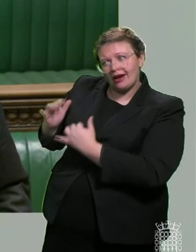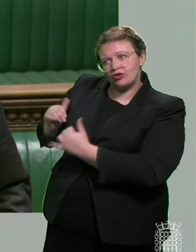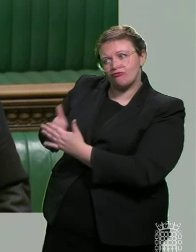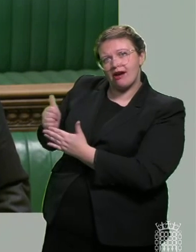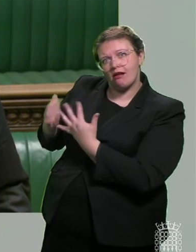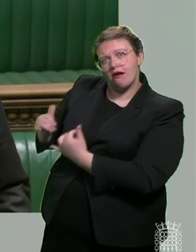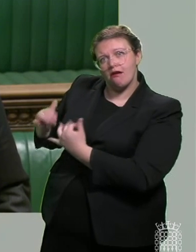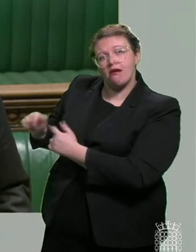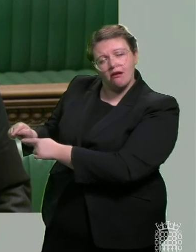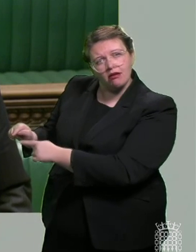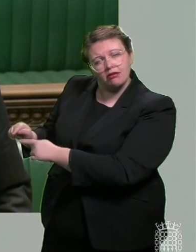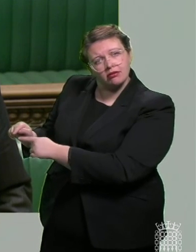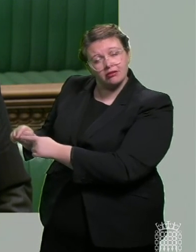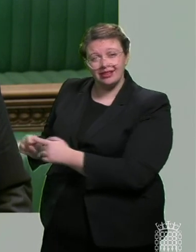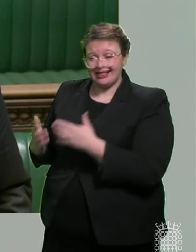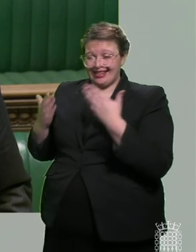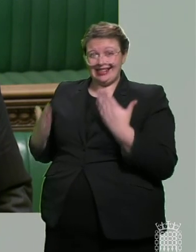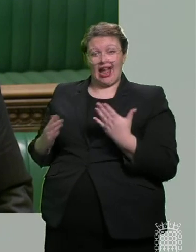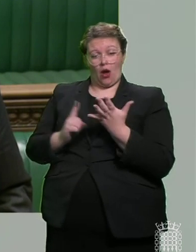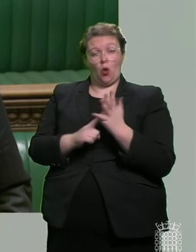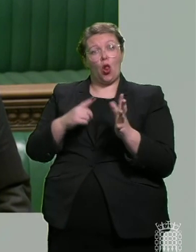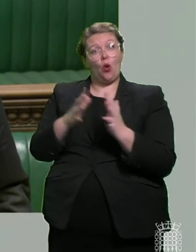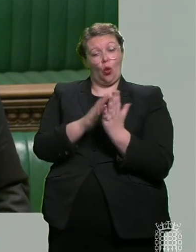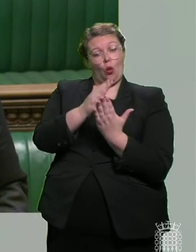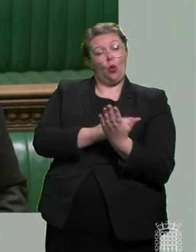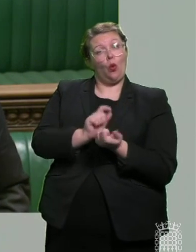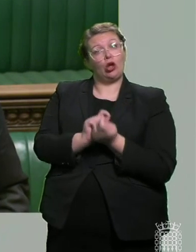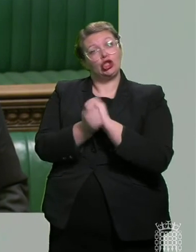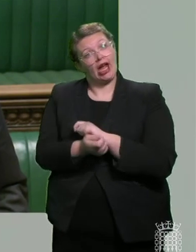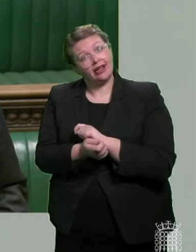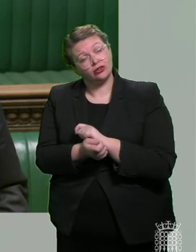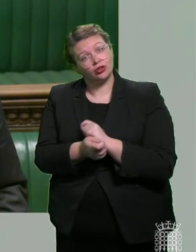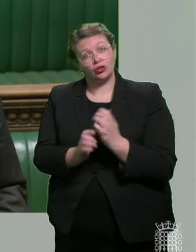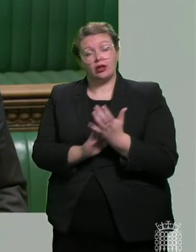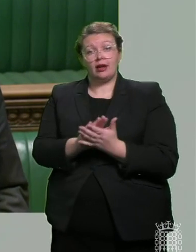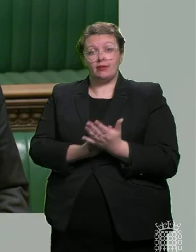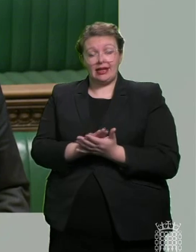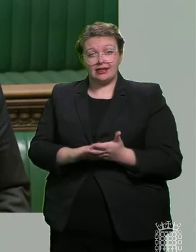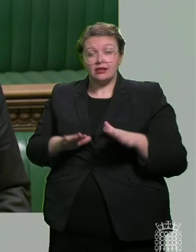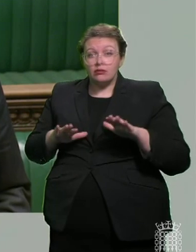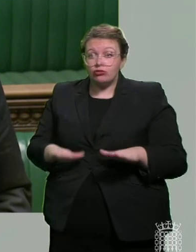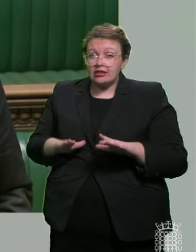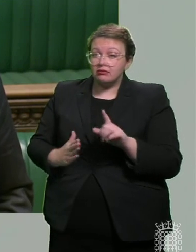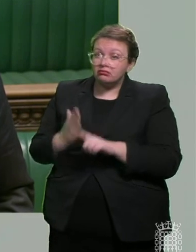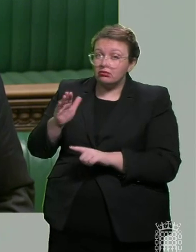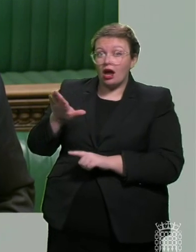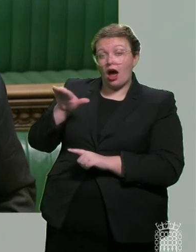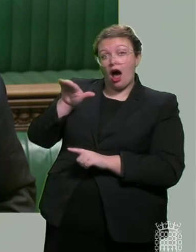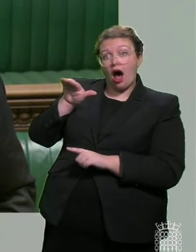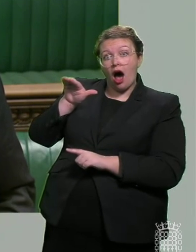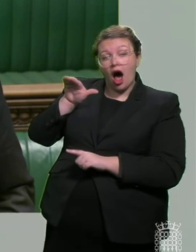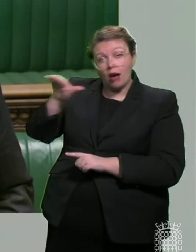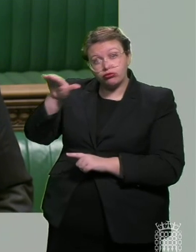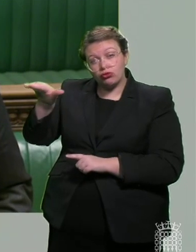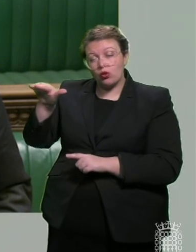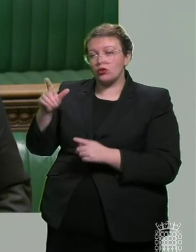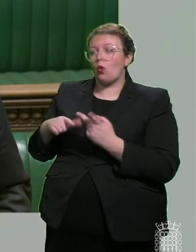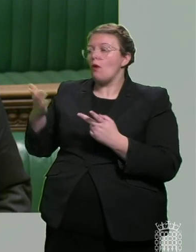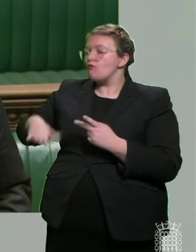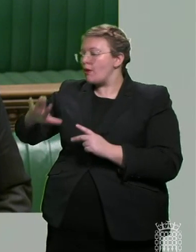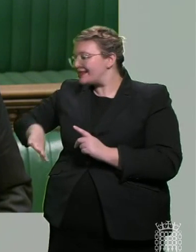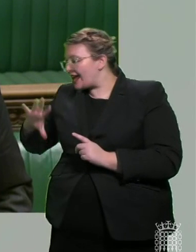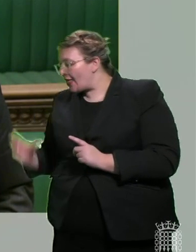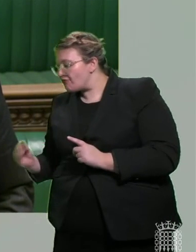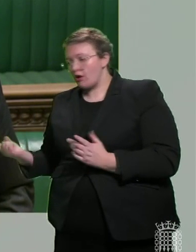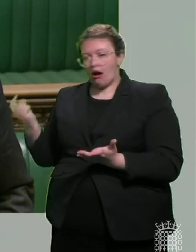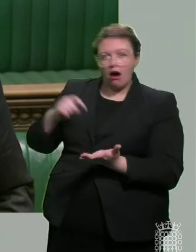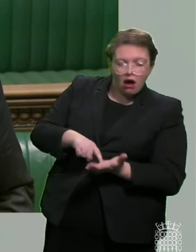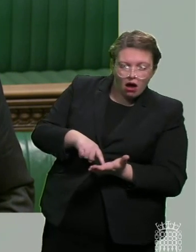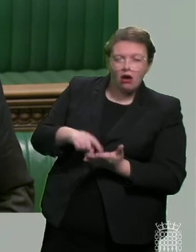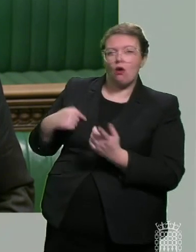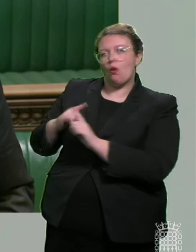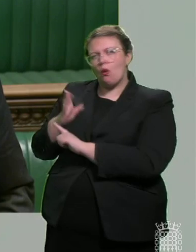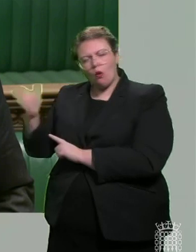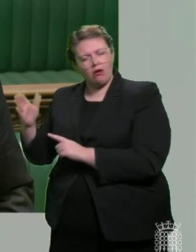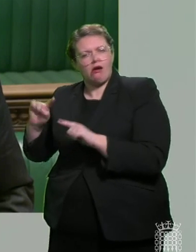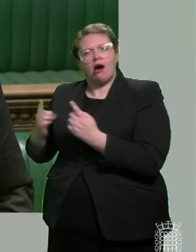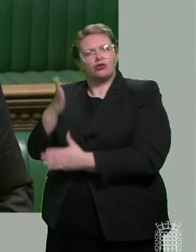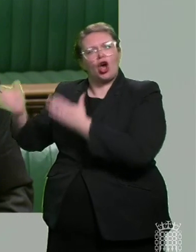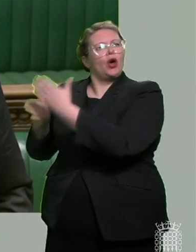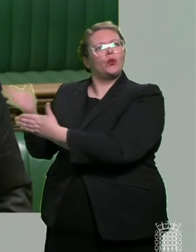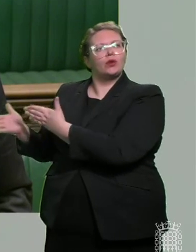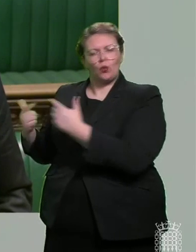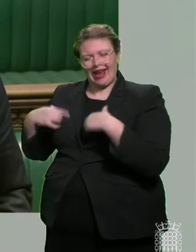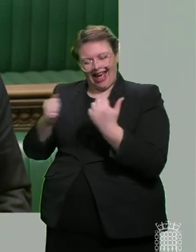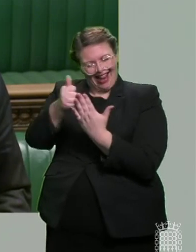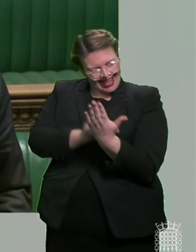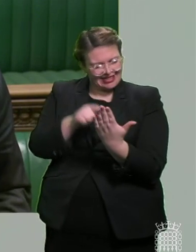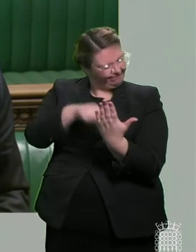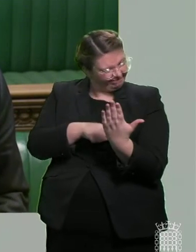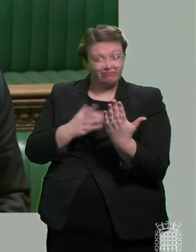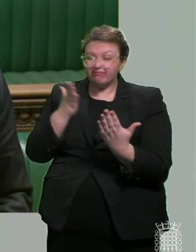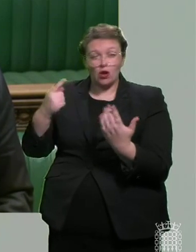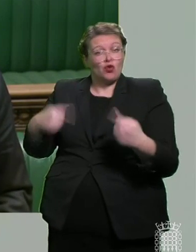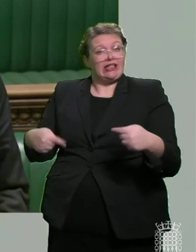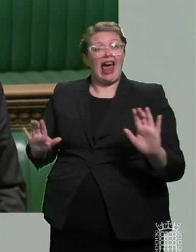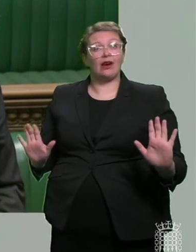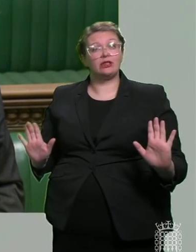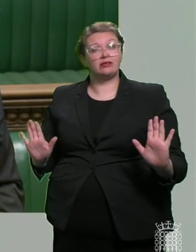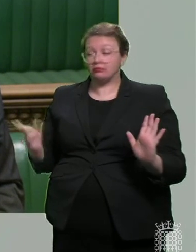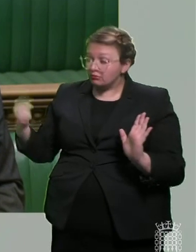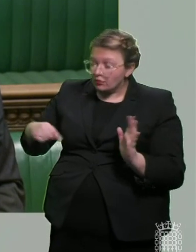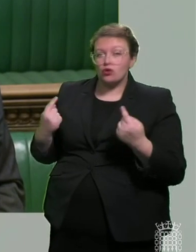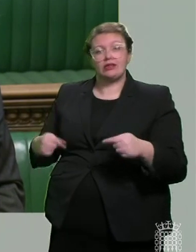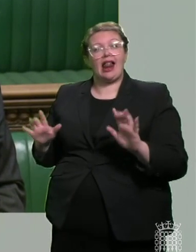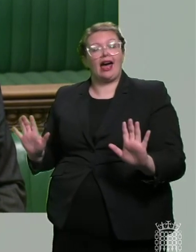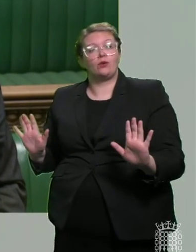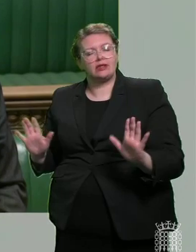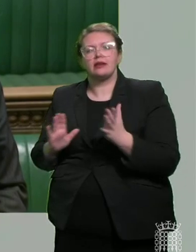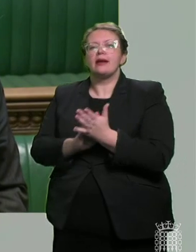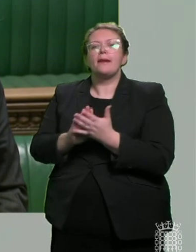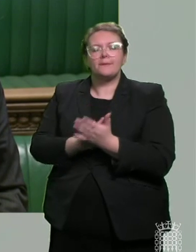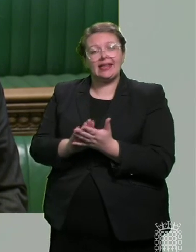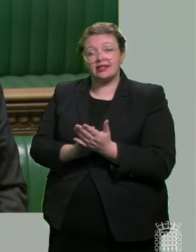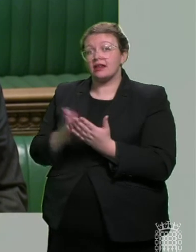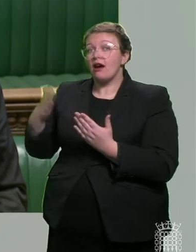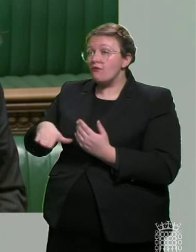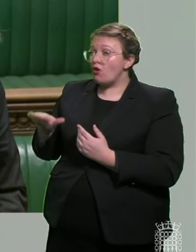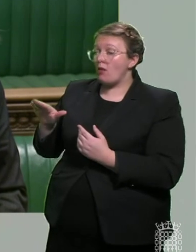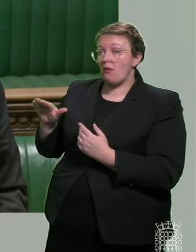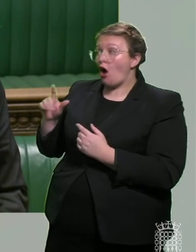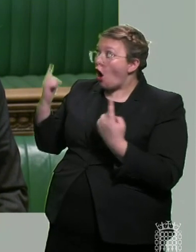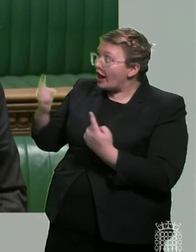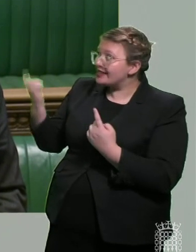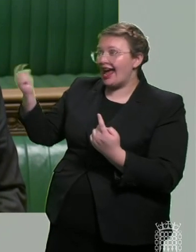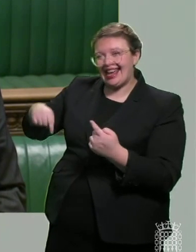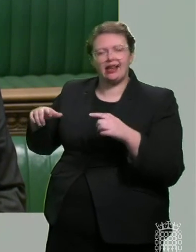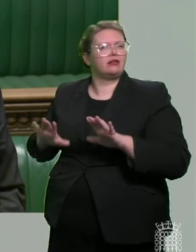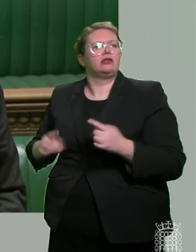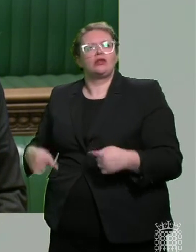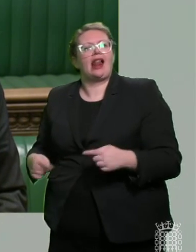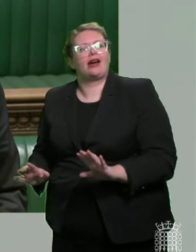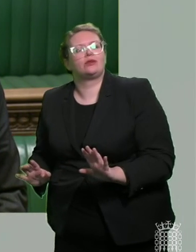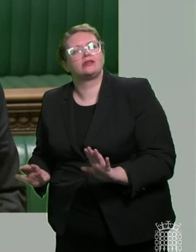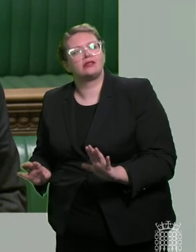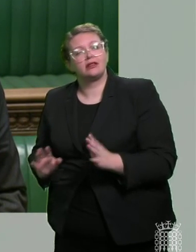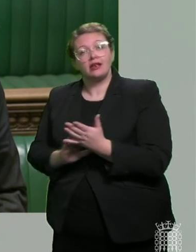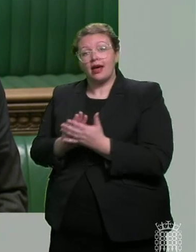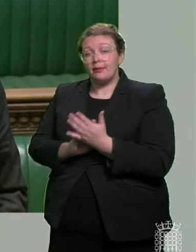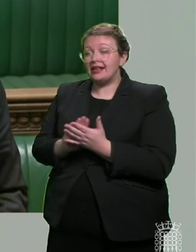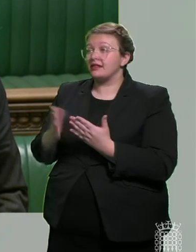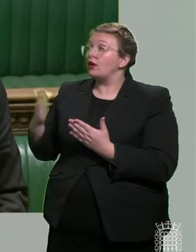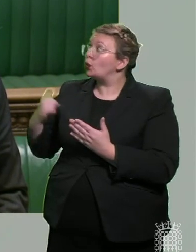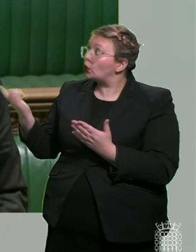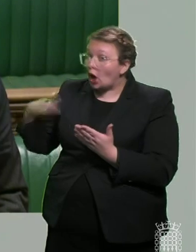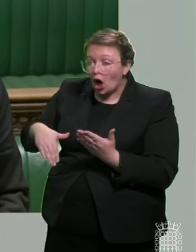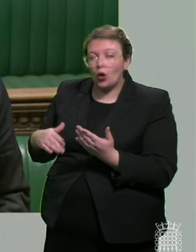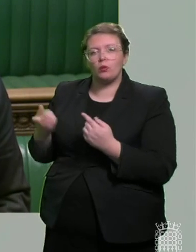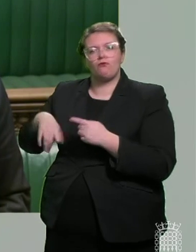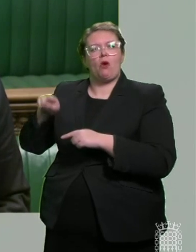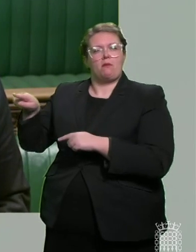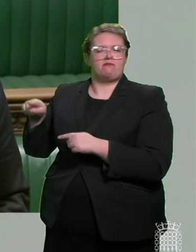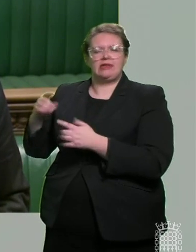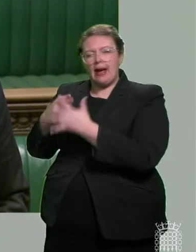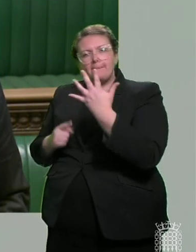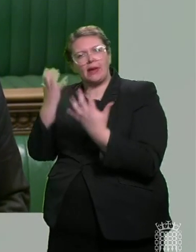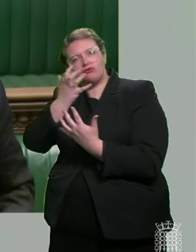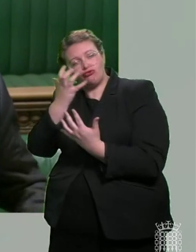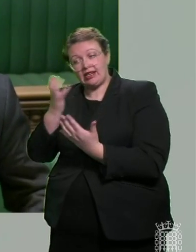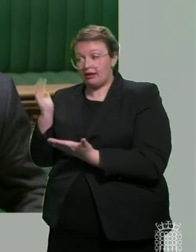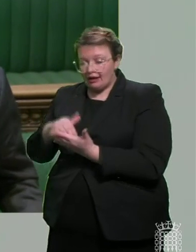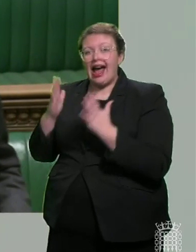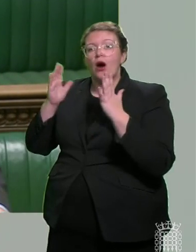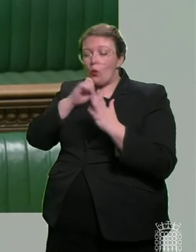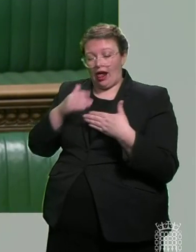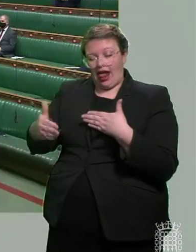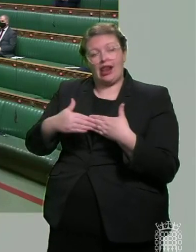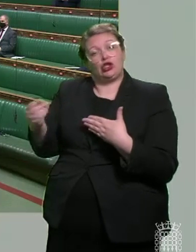It is illegal now to go on holiday in this country; it is illegal to travel from South Africa or all the countries on the current red list, and we will be going forward with a plan to ensure that people coming into this country from those red list countries immediately have to go into Government-mandated quarantine hospitality.